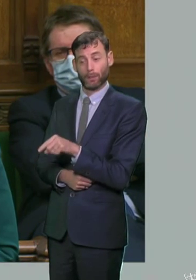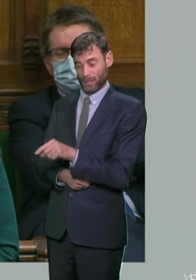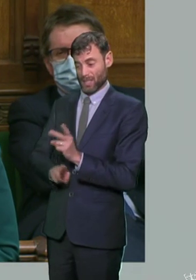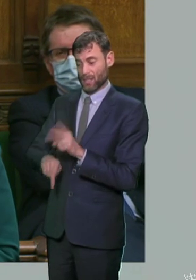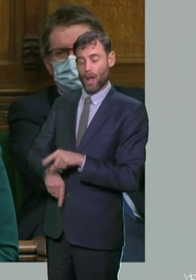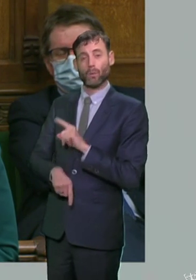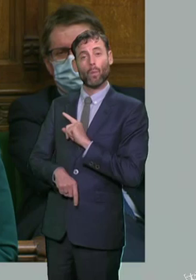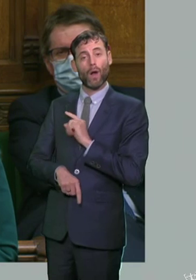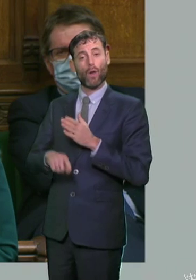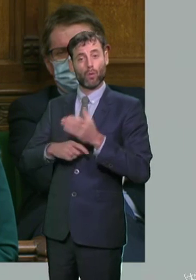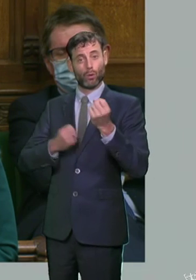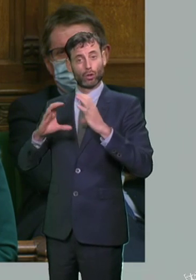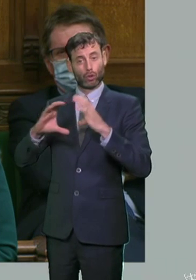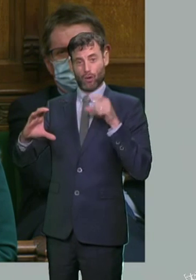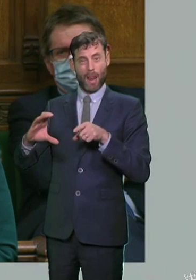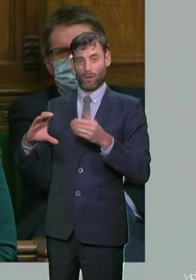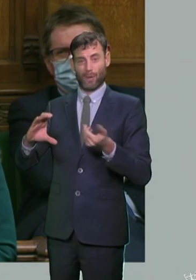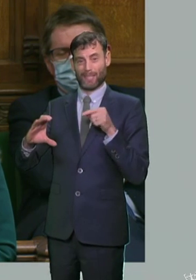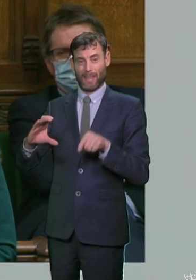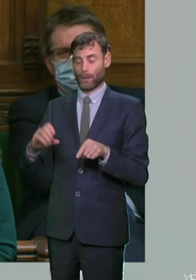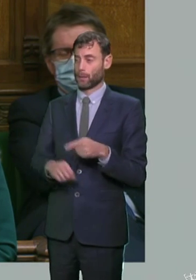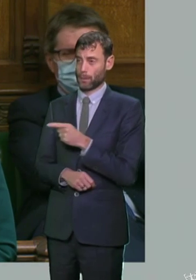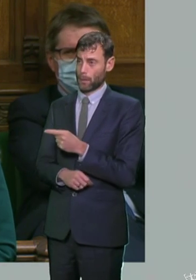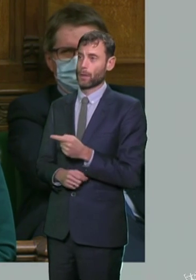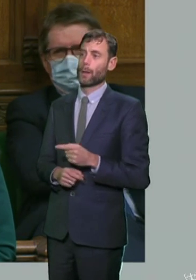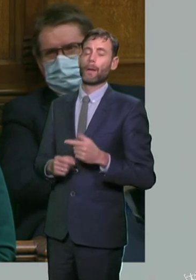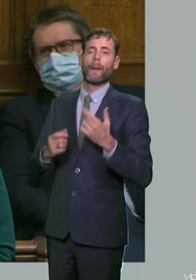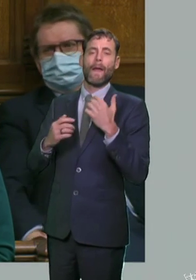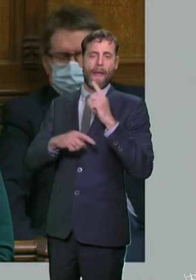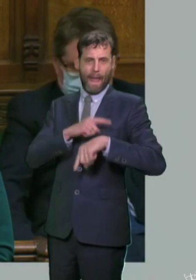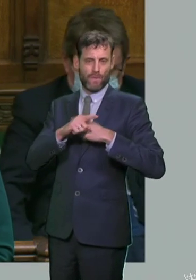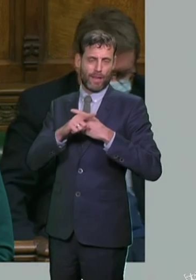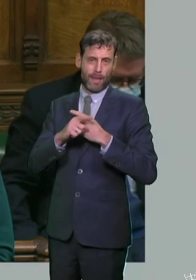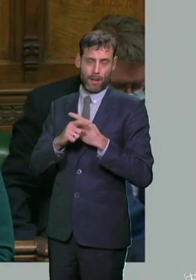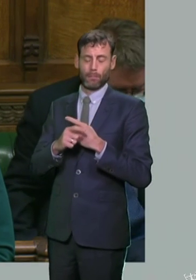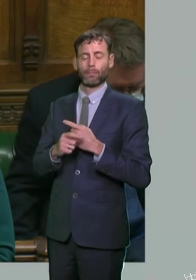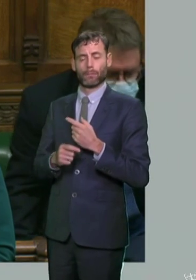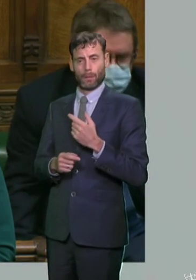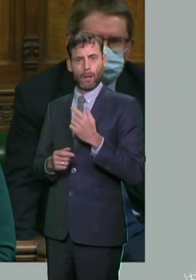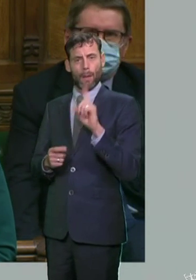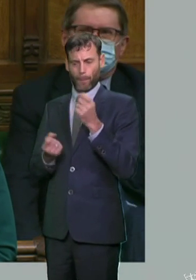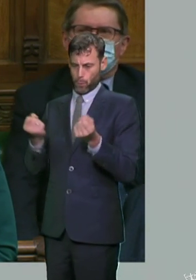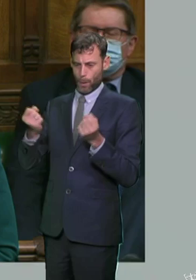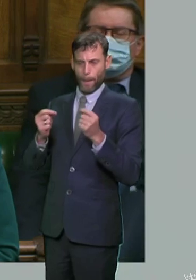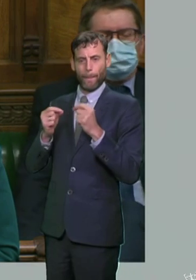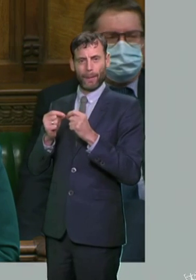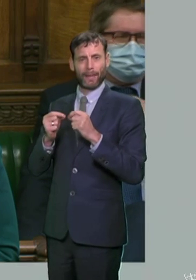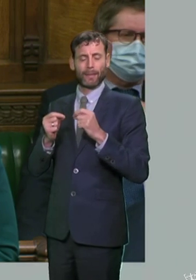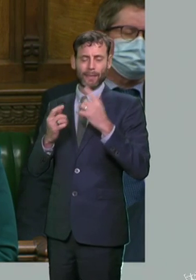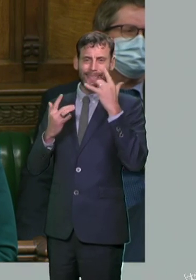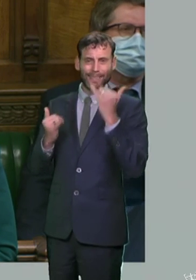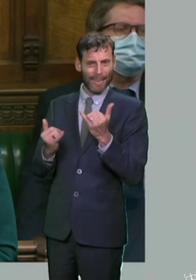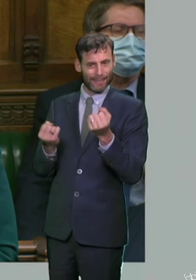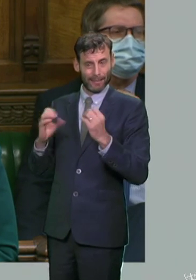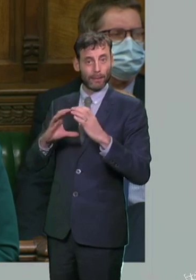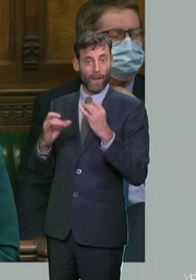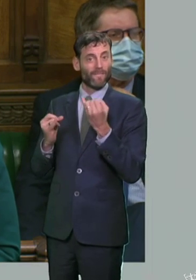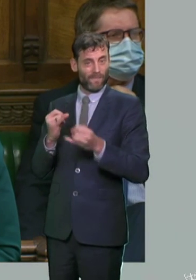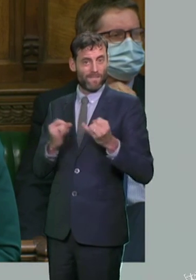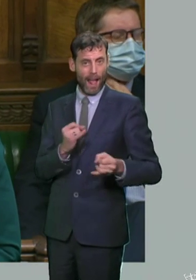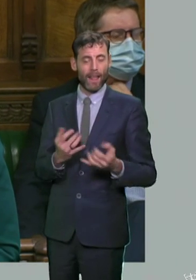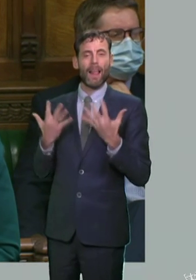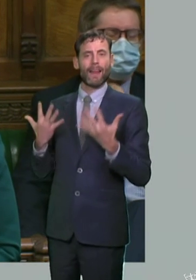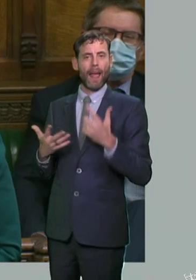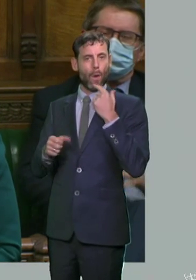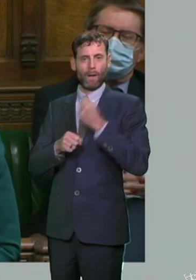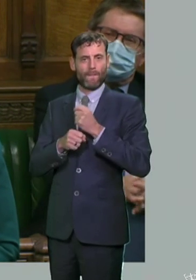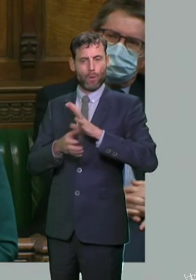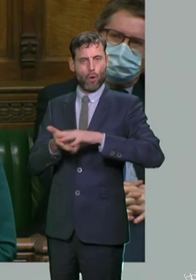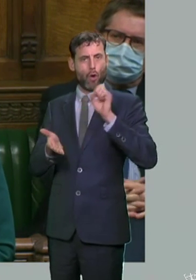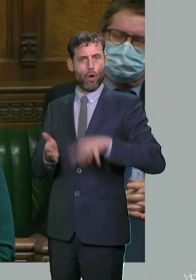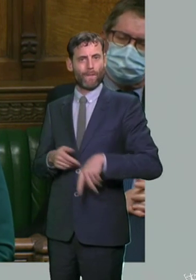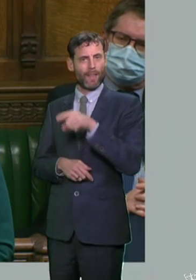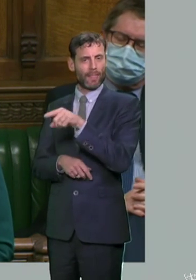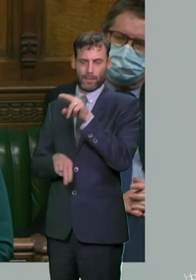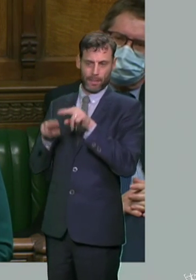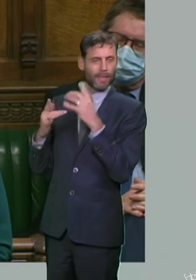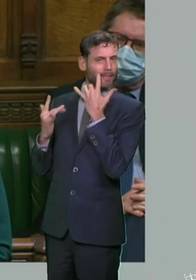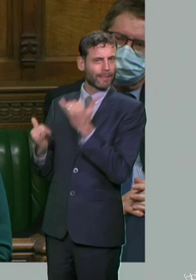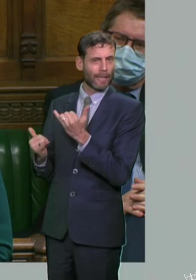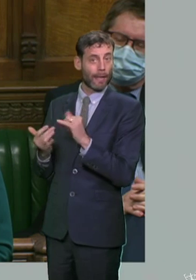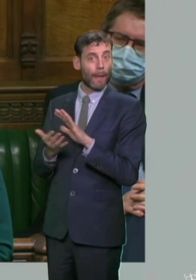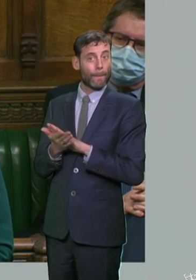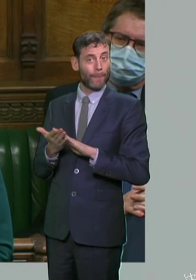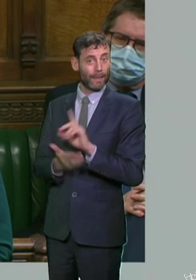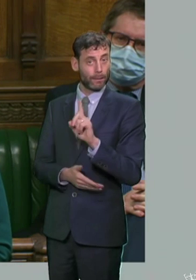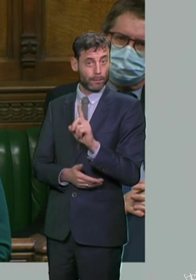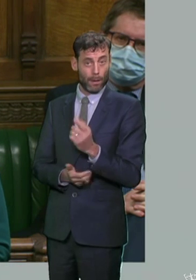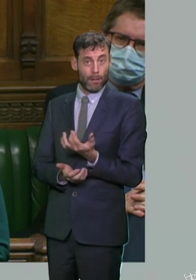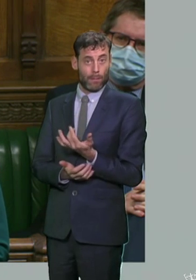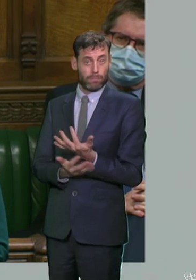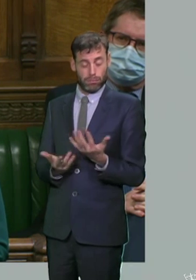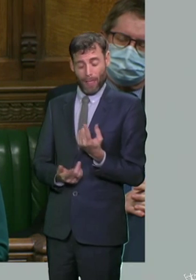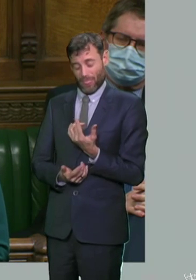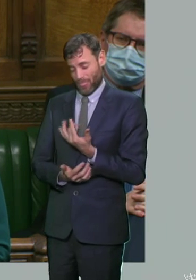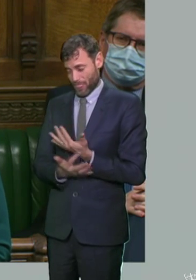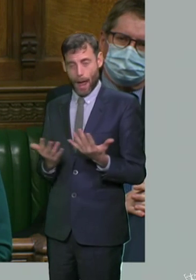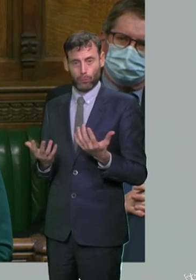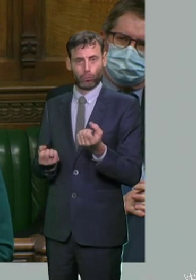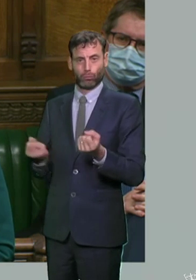Every year, 30% of people who take the B+E test fail it, and now the Government are abolishing it, thus unleashing thousands of untrained, untested, unsafe drivers on to our roads.